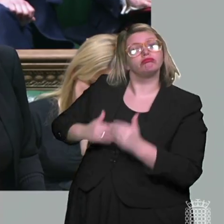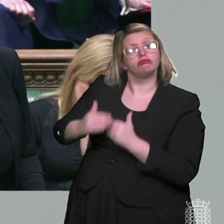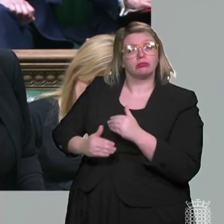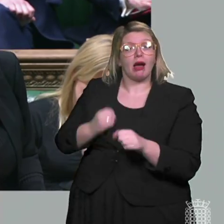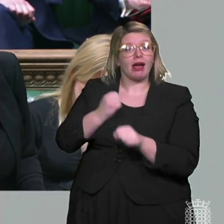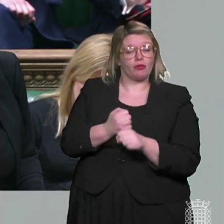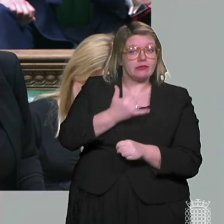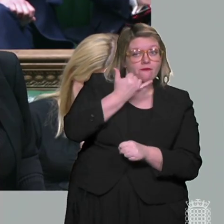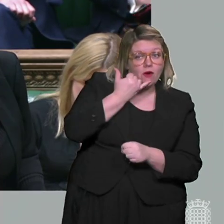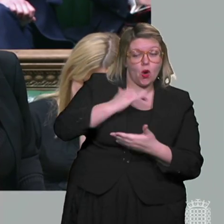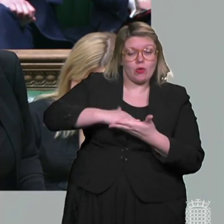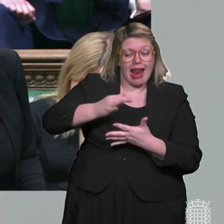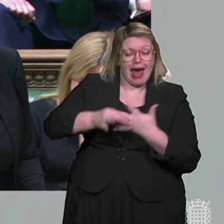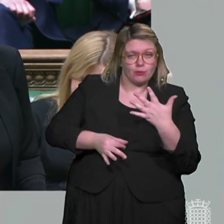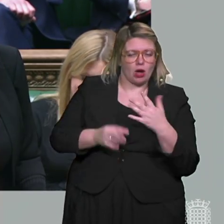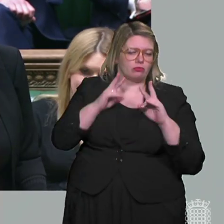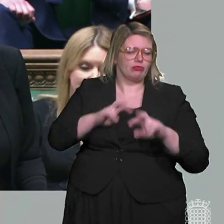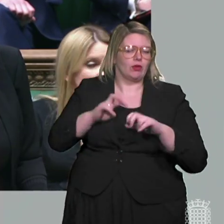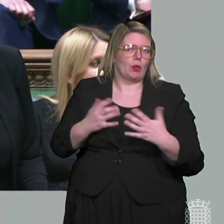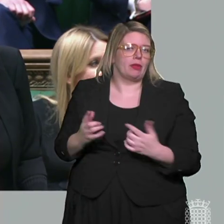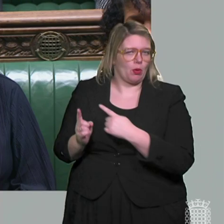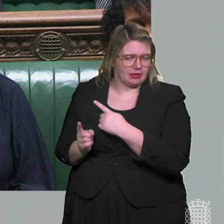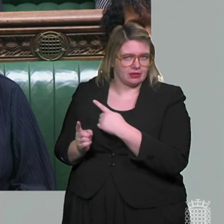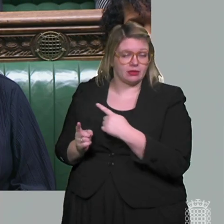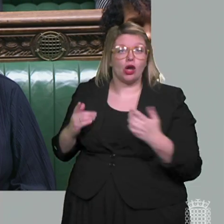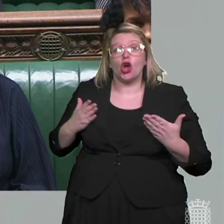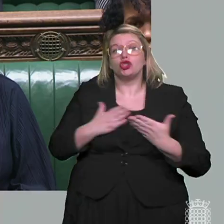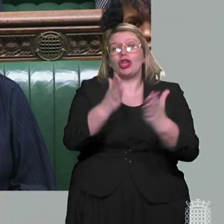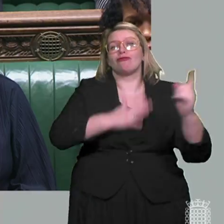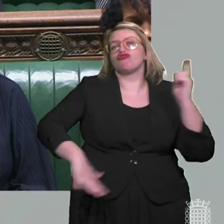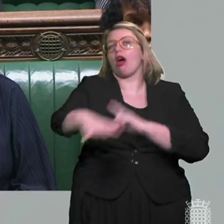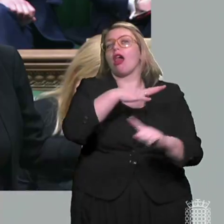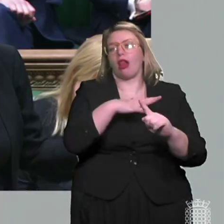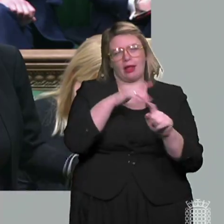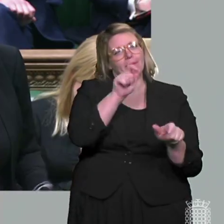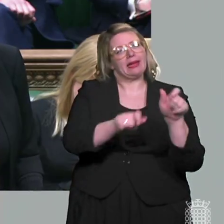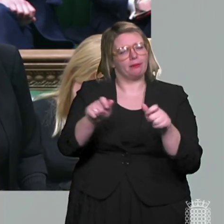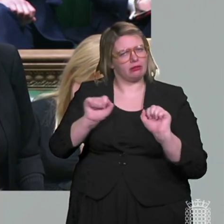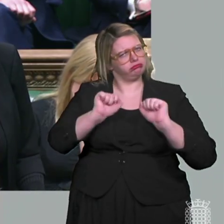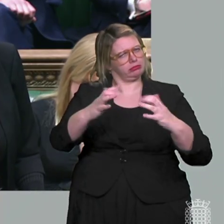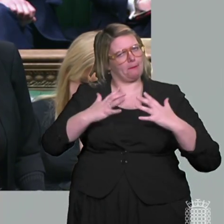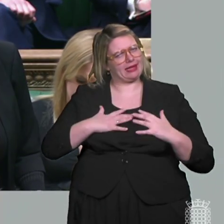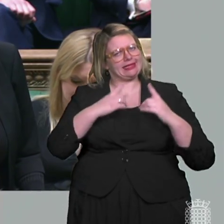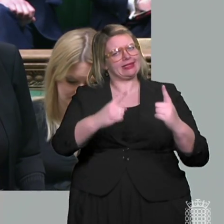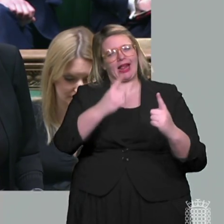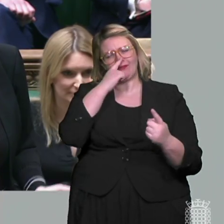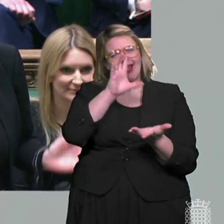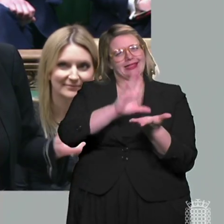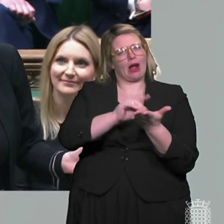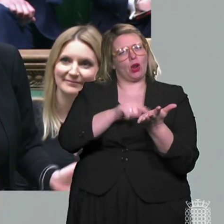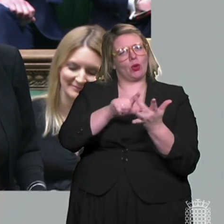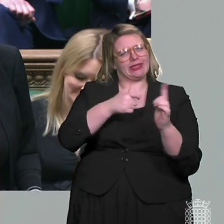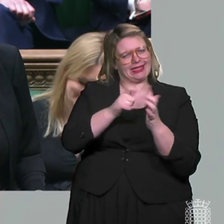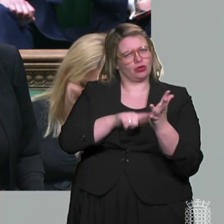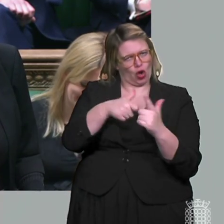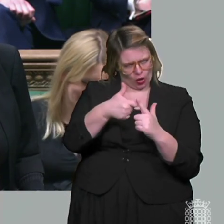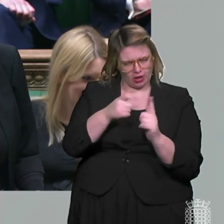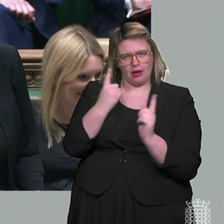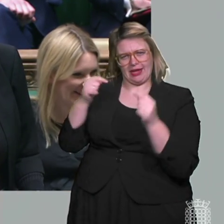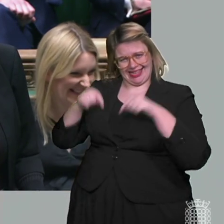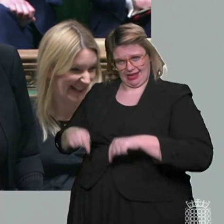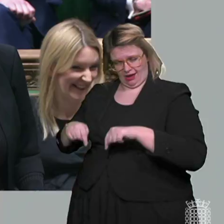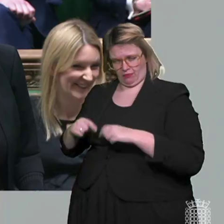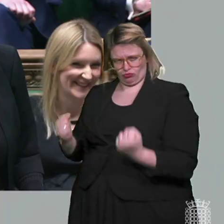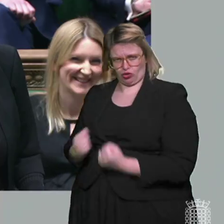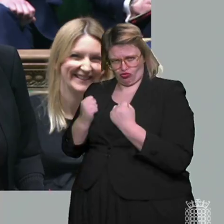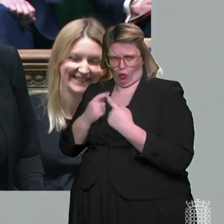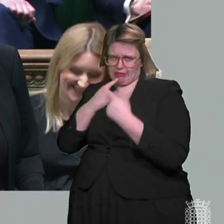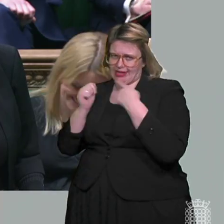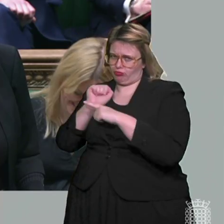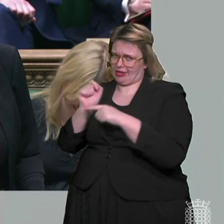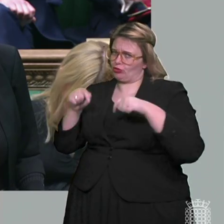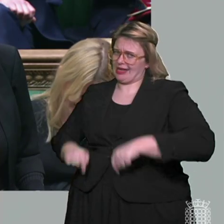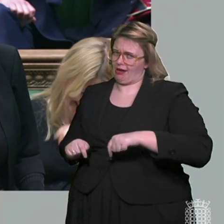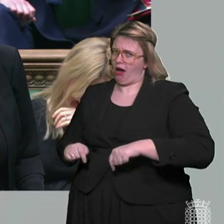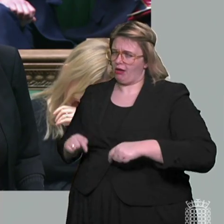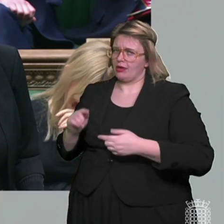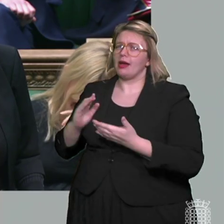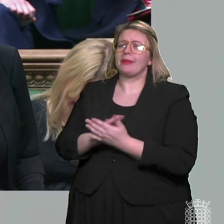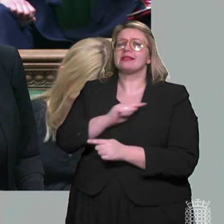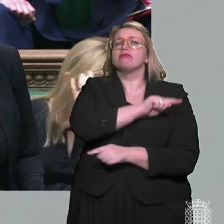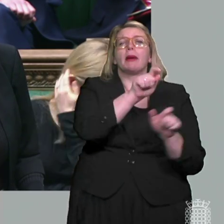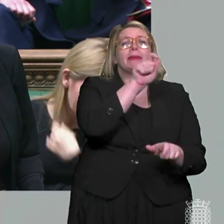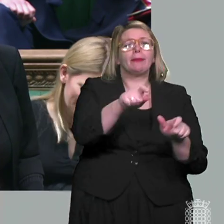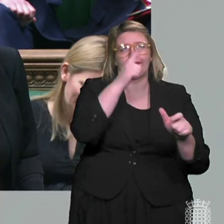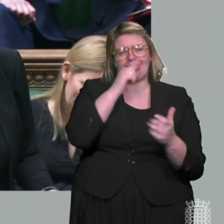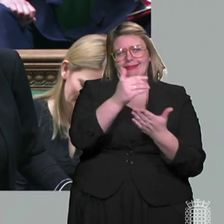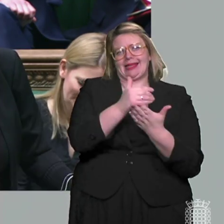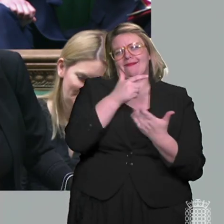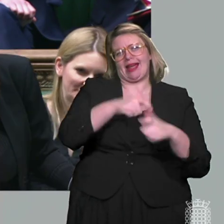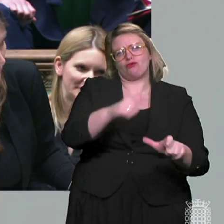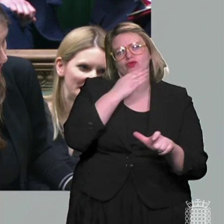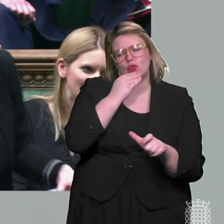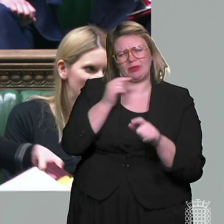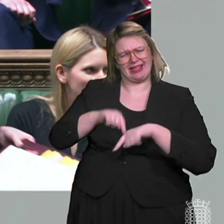Let me add that what I actually said was that, in terms of the general public, it is absolutely a personal choice, but because we have the strongest data protection laws in the world, we are confident that the public can continue to use it.